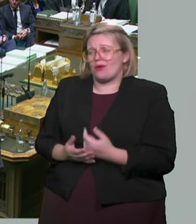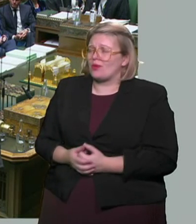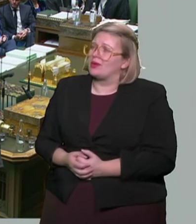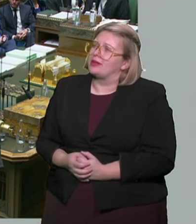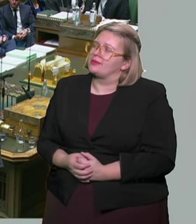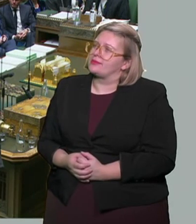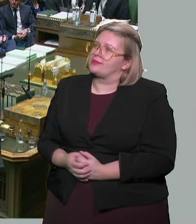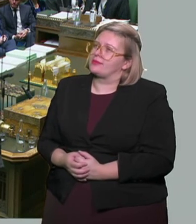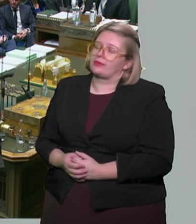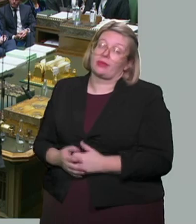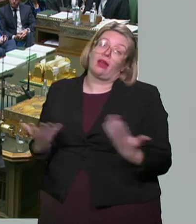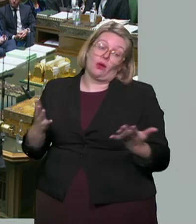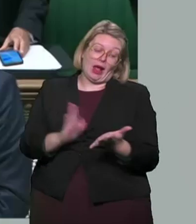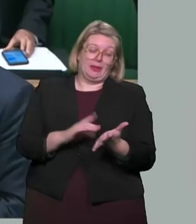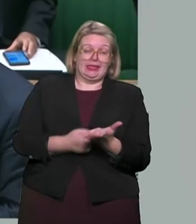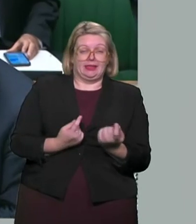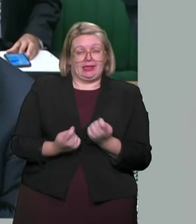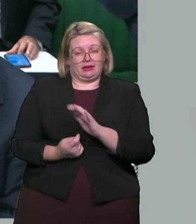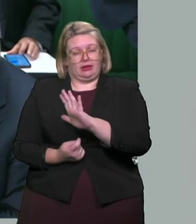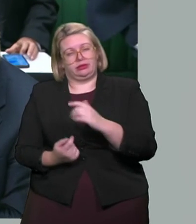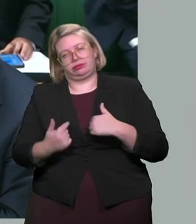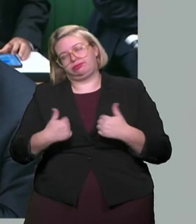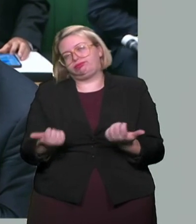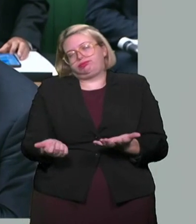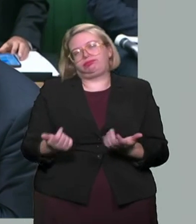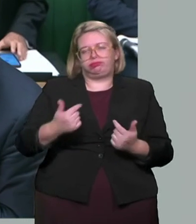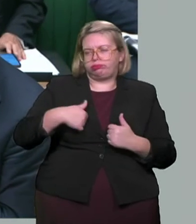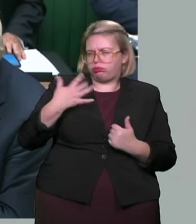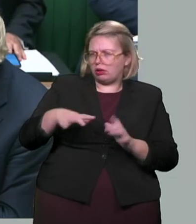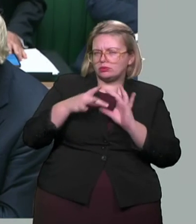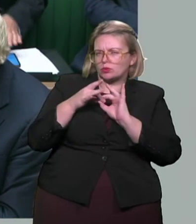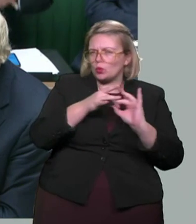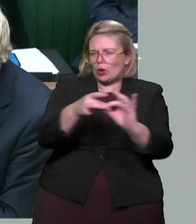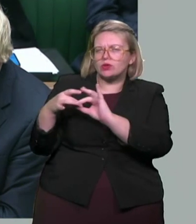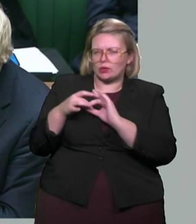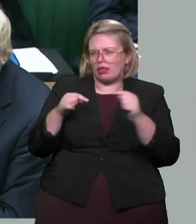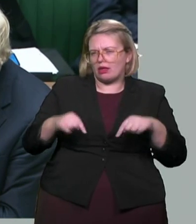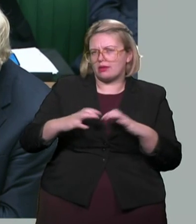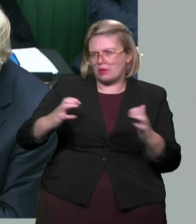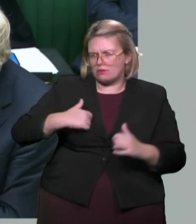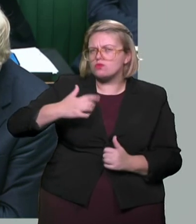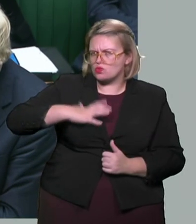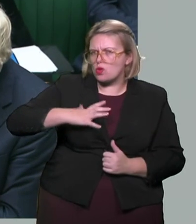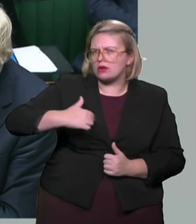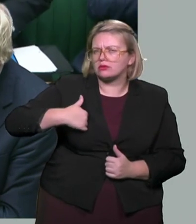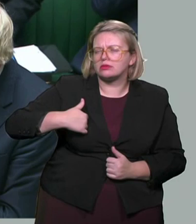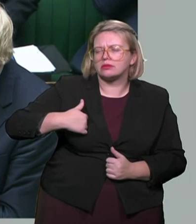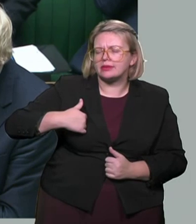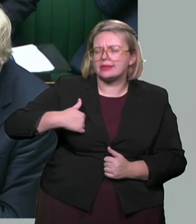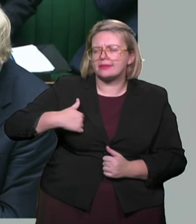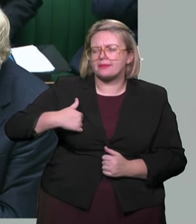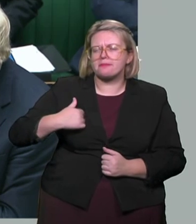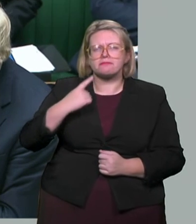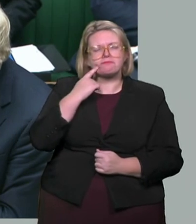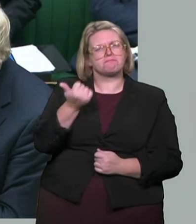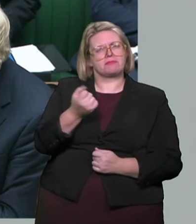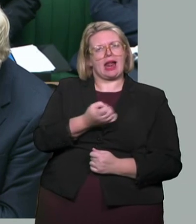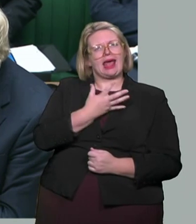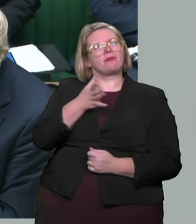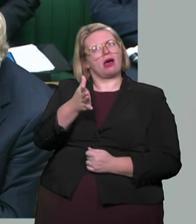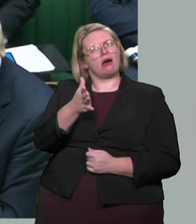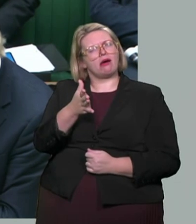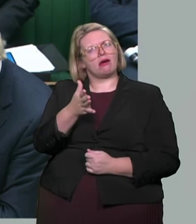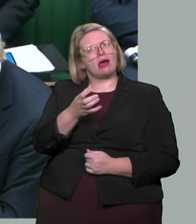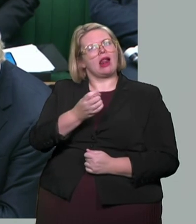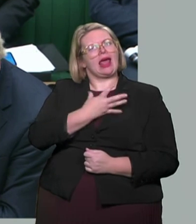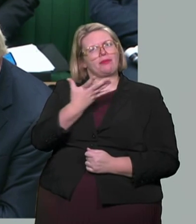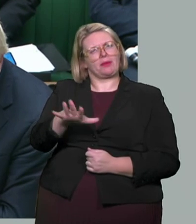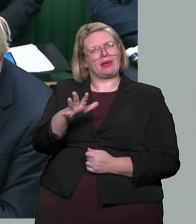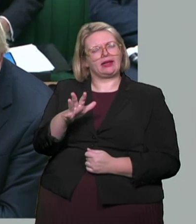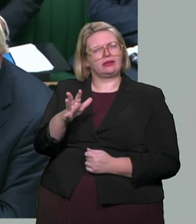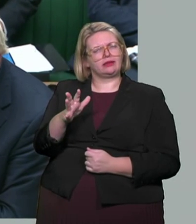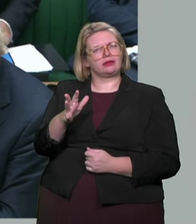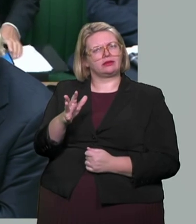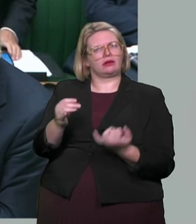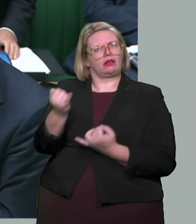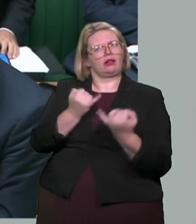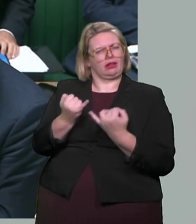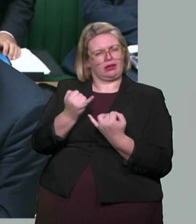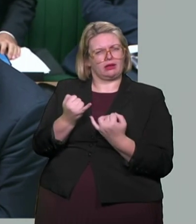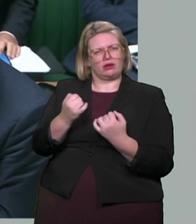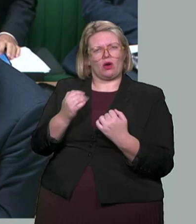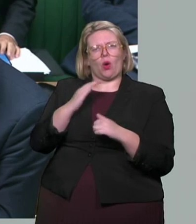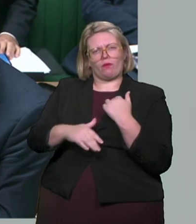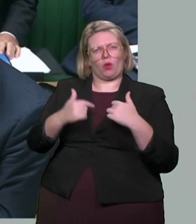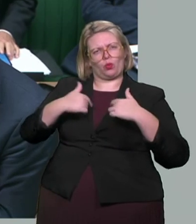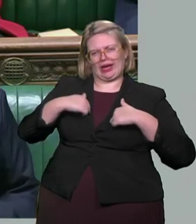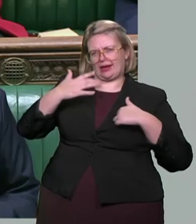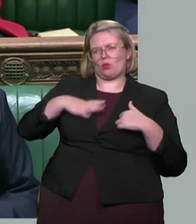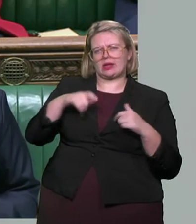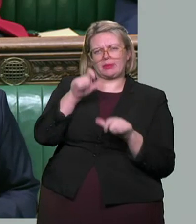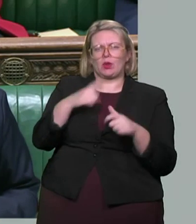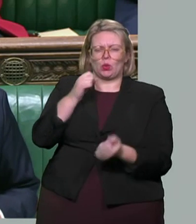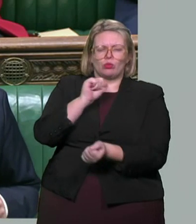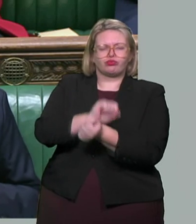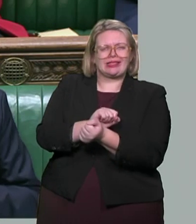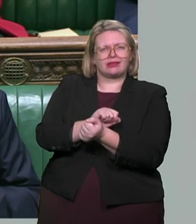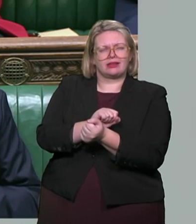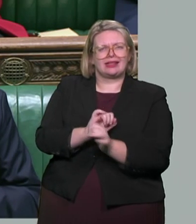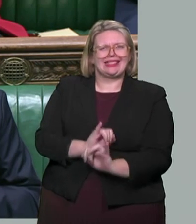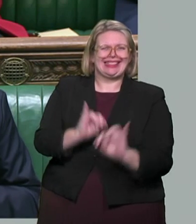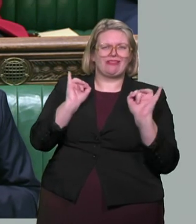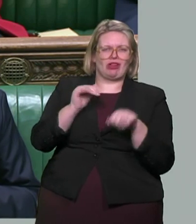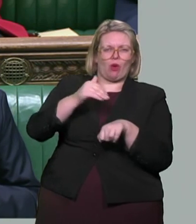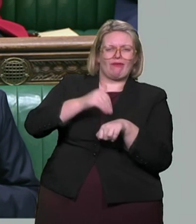I am all in favour of a collegiate and co-operative approach, in which case I think it would be a fine thing if the Opposition would withdraw their opposition to our measures to stop the early release of serious extremists and violent offenders.